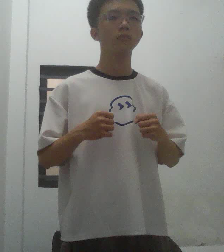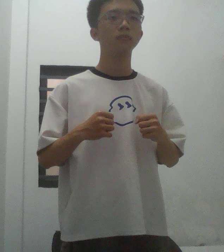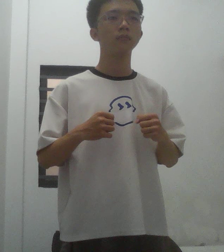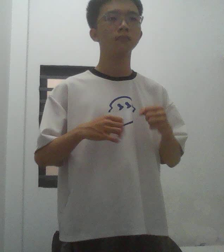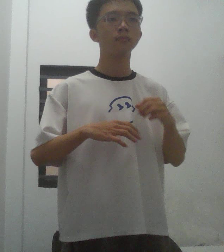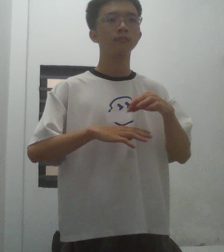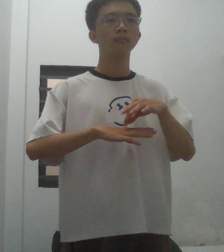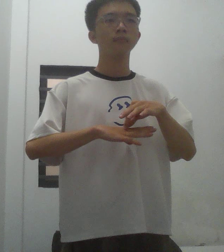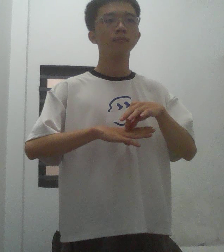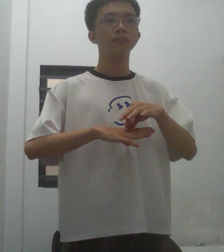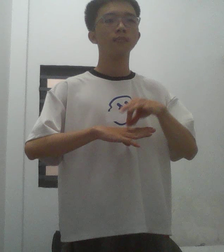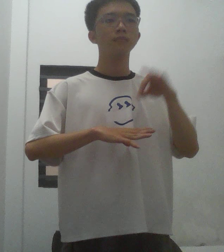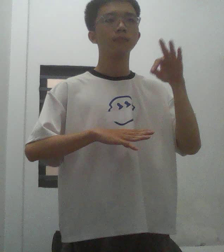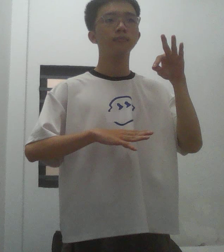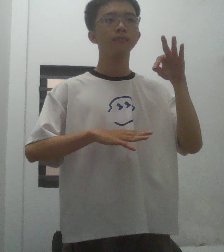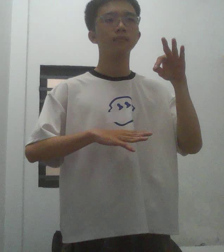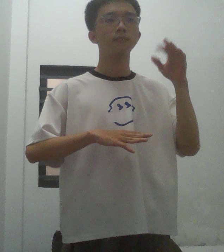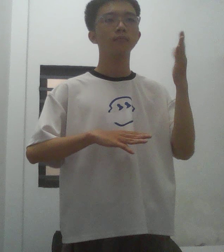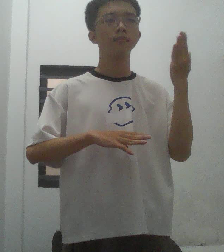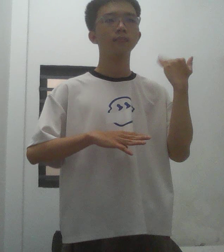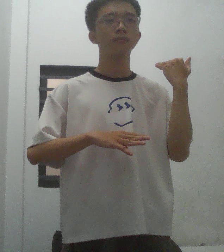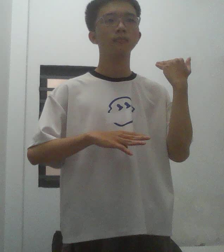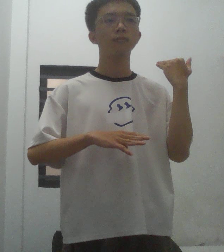tuan truoc